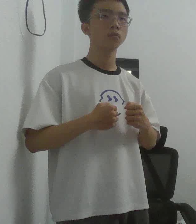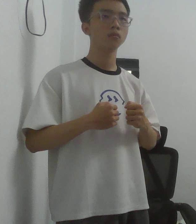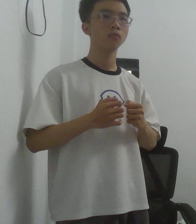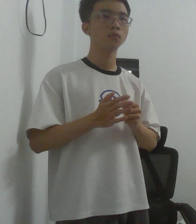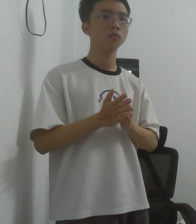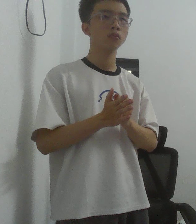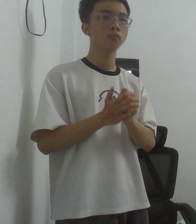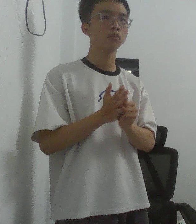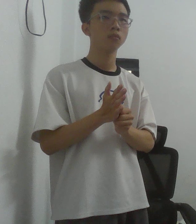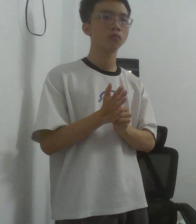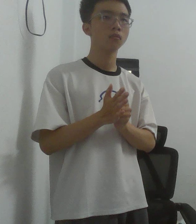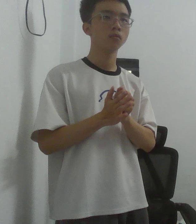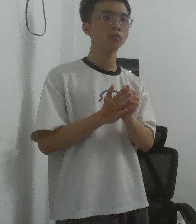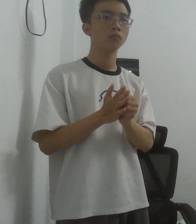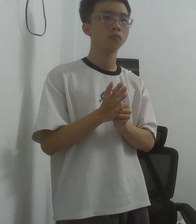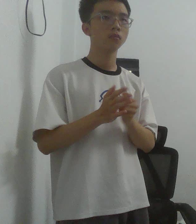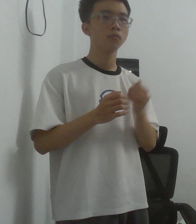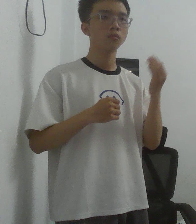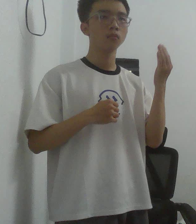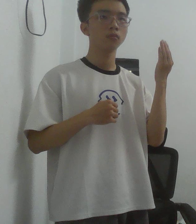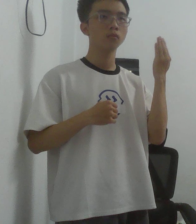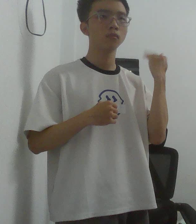thang truoc